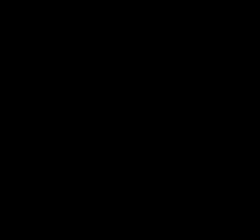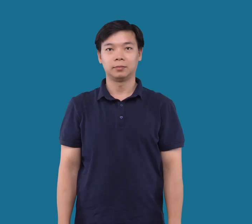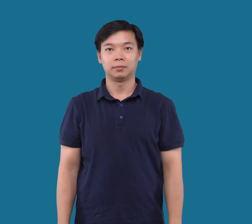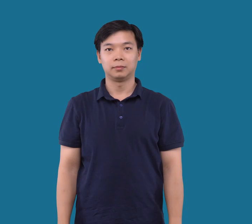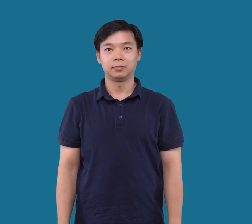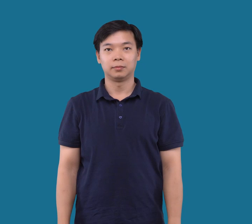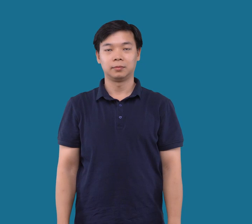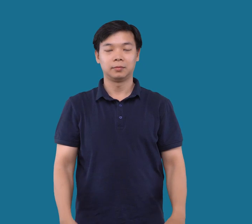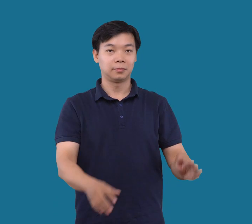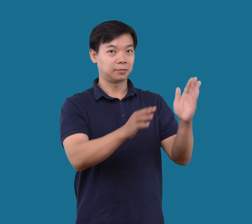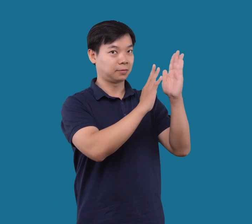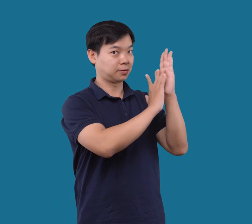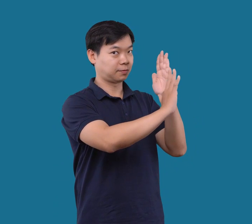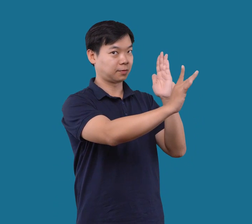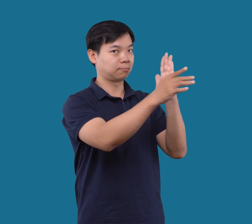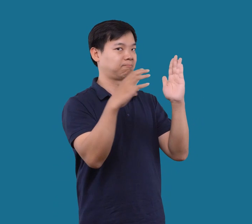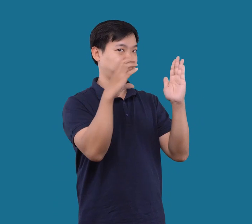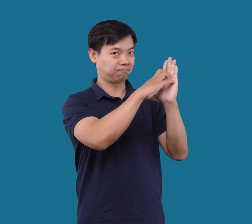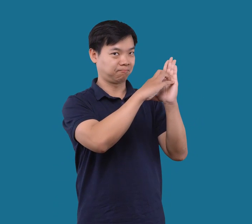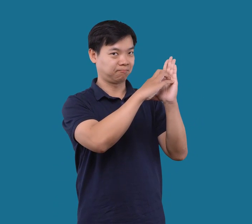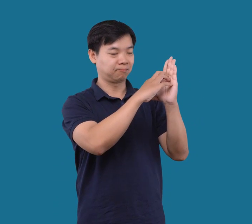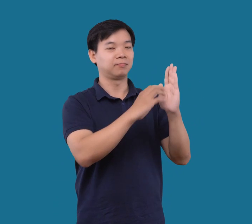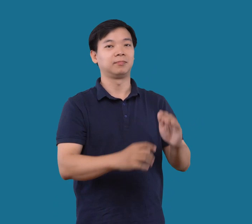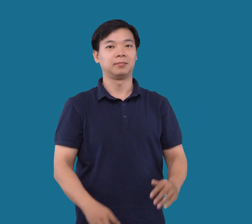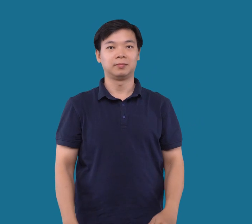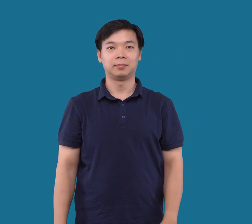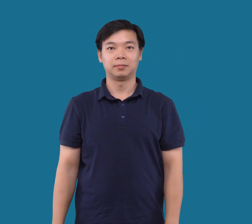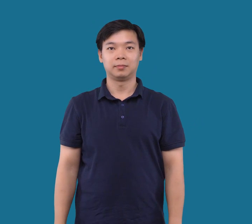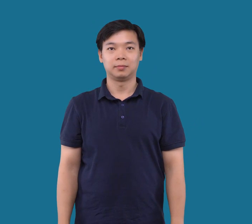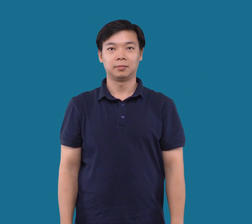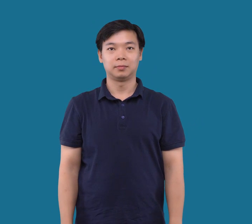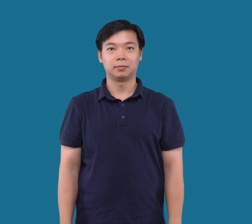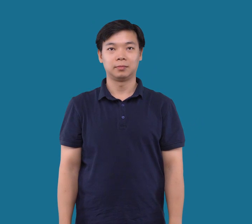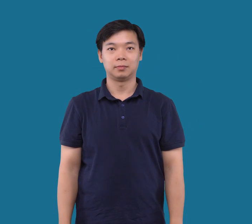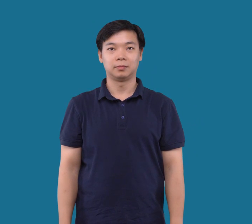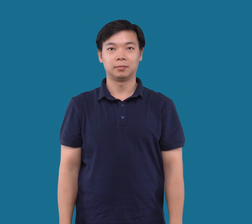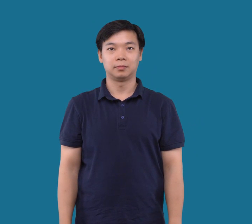đoạn văn